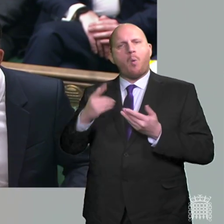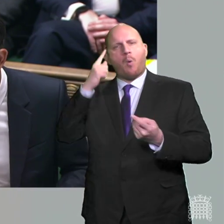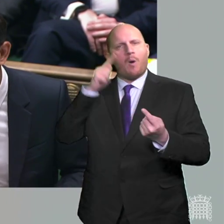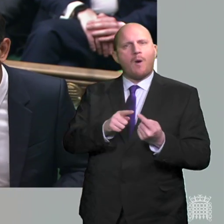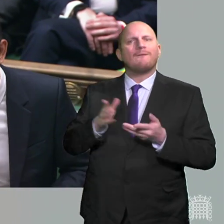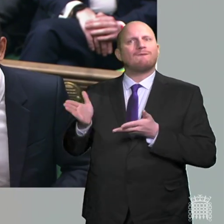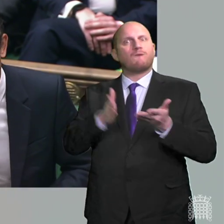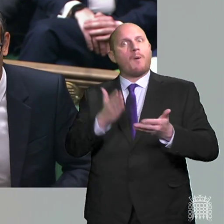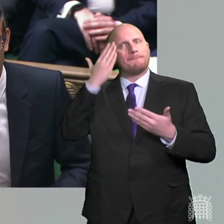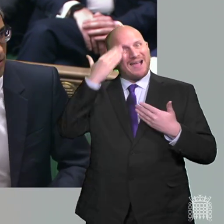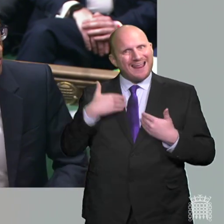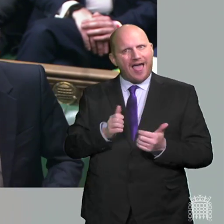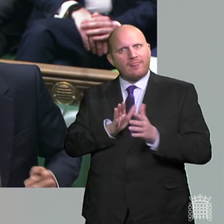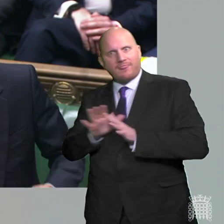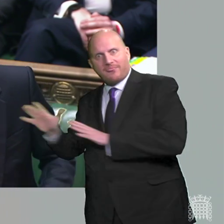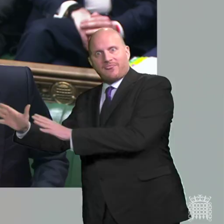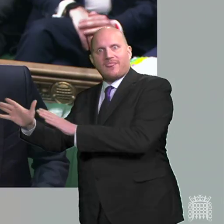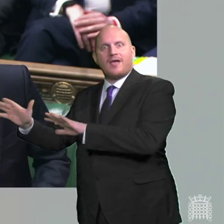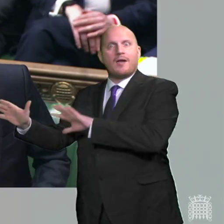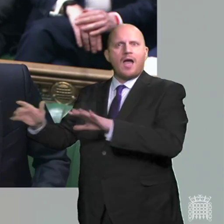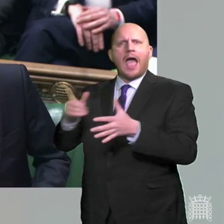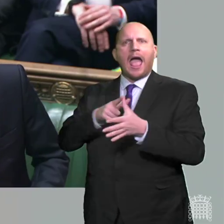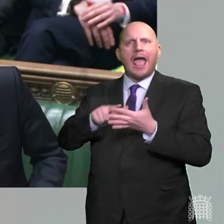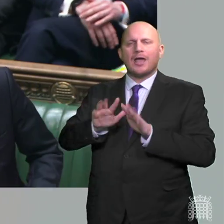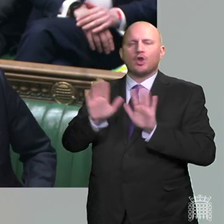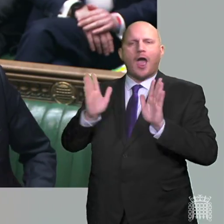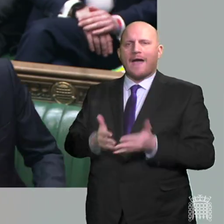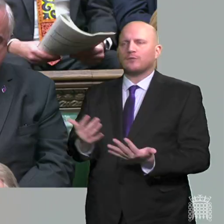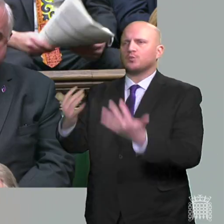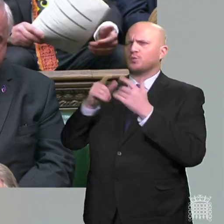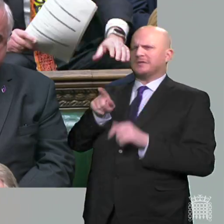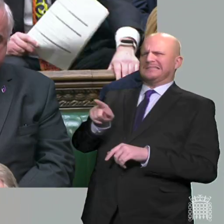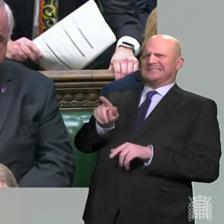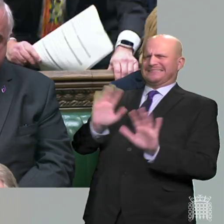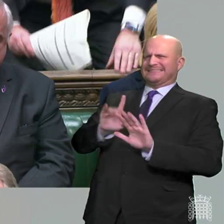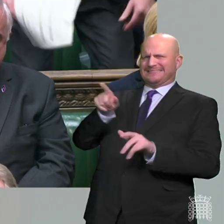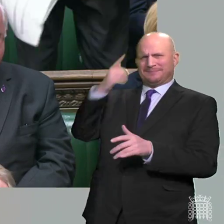He is absolutely right to highlight the issue. Our announcement will make a major difference.